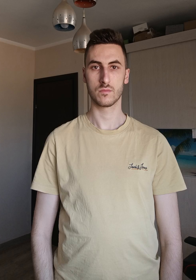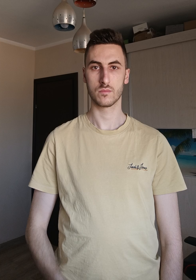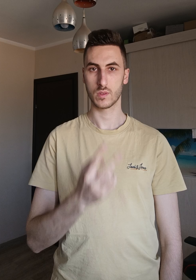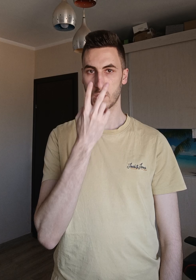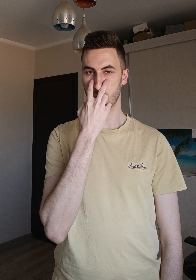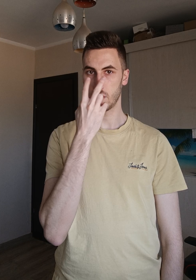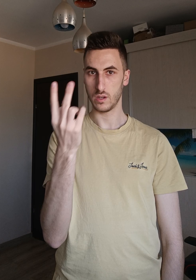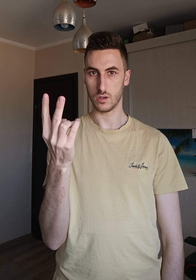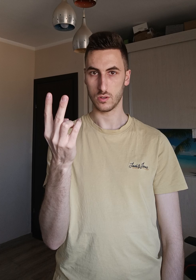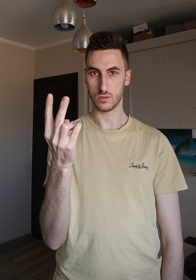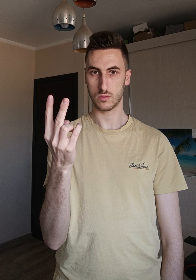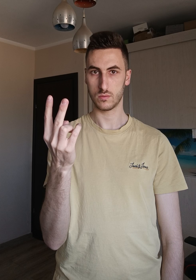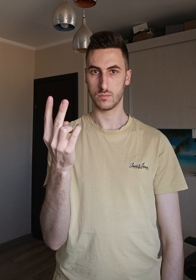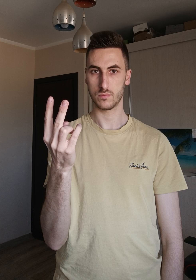לראות